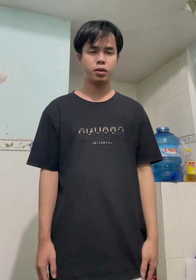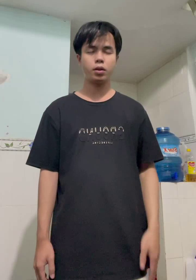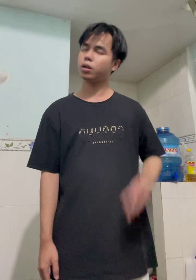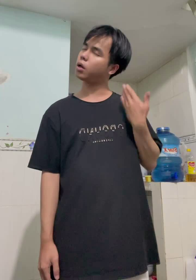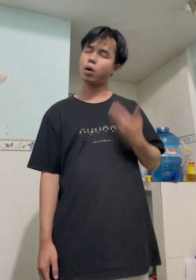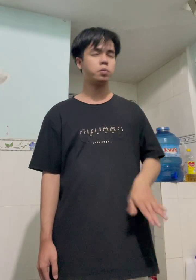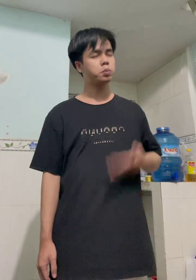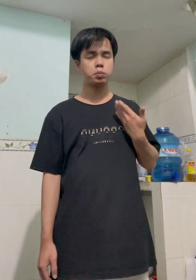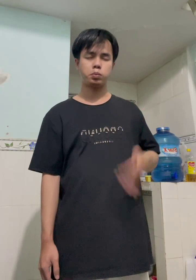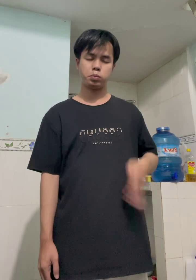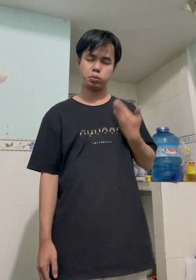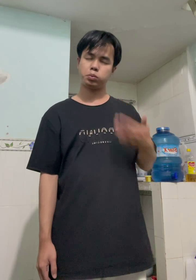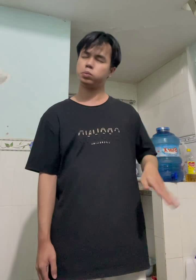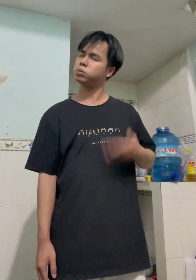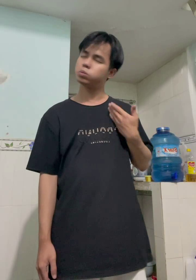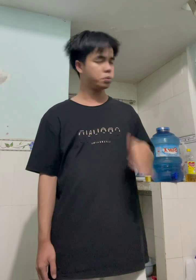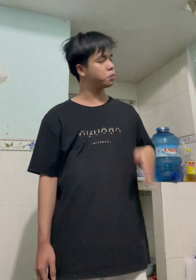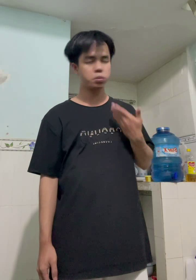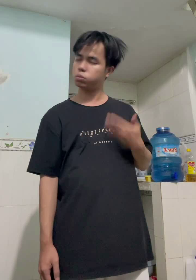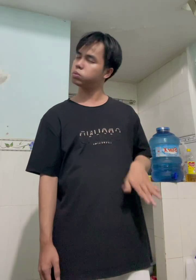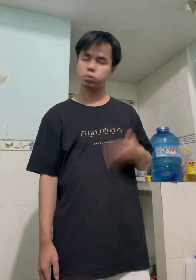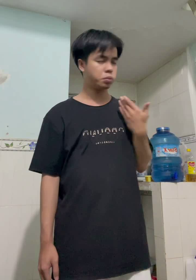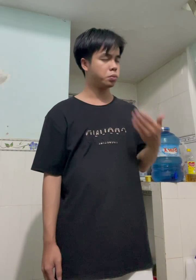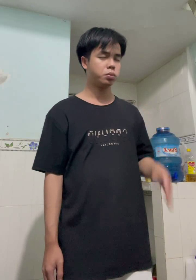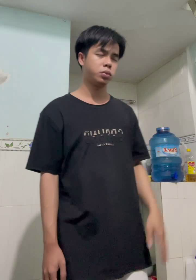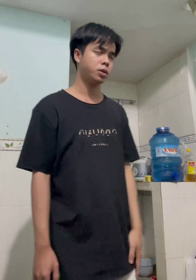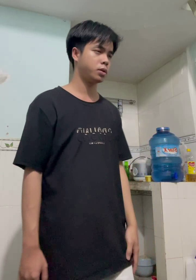nong